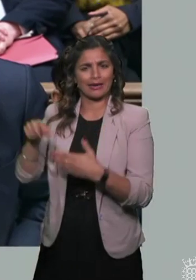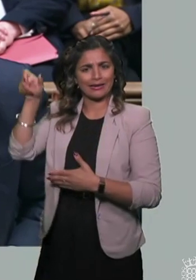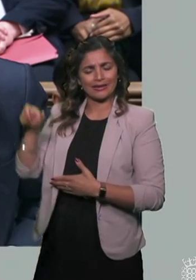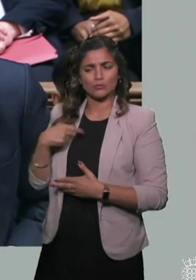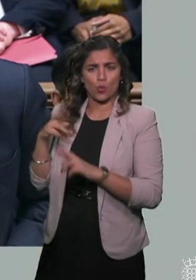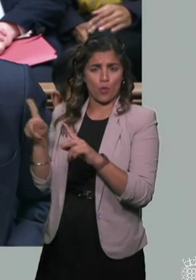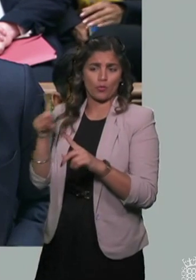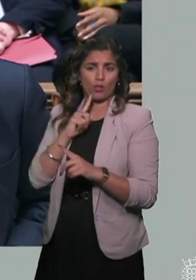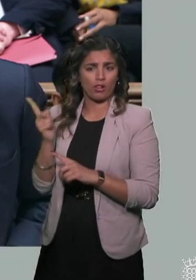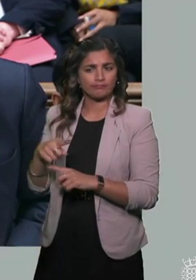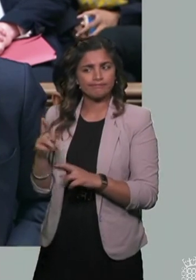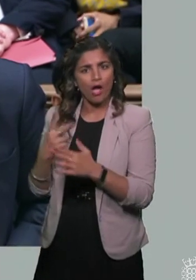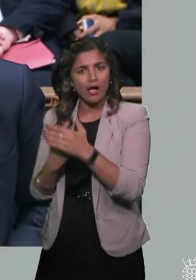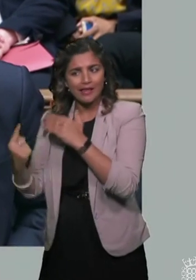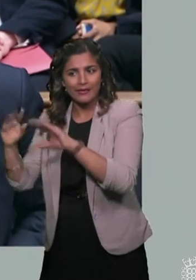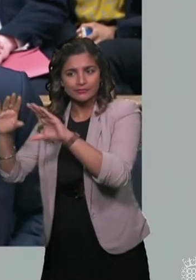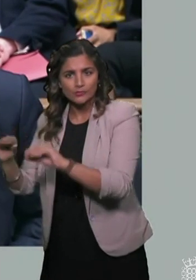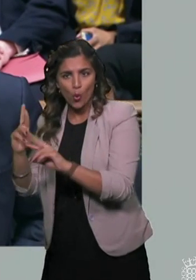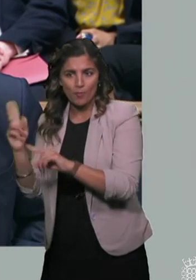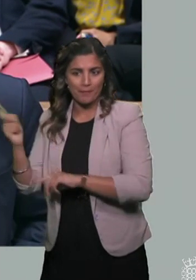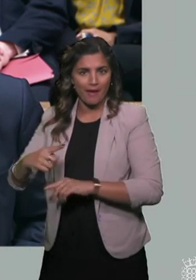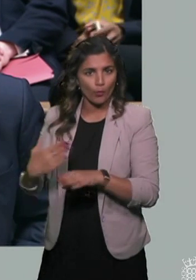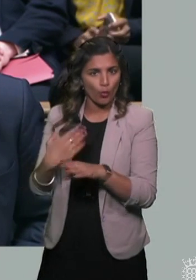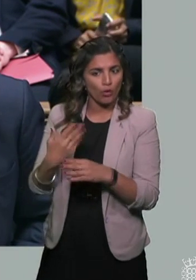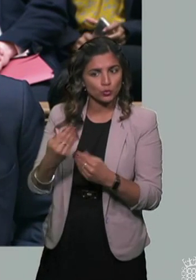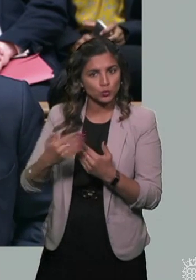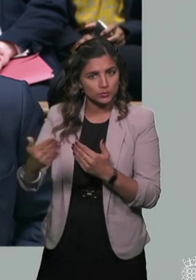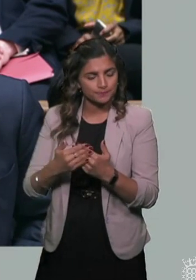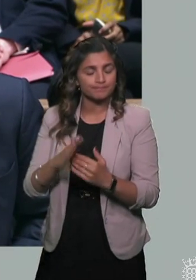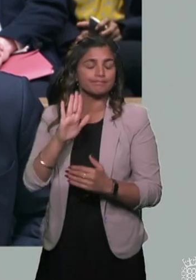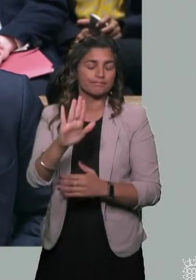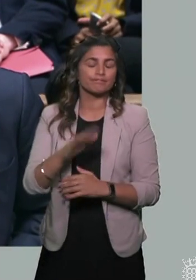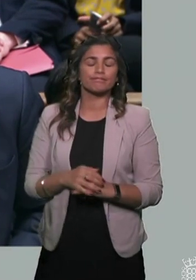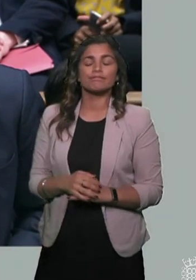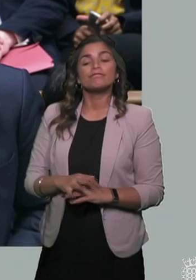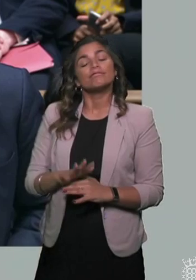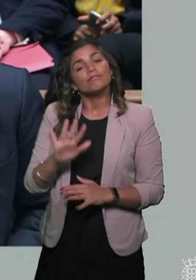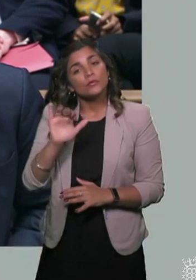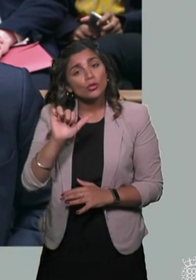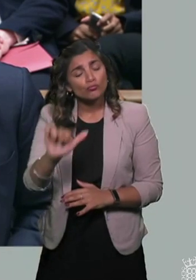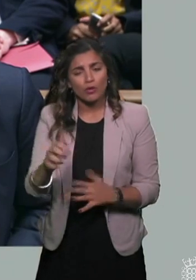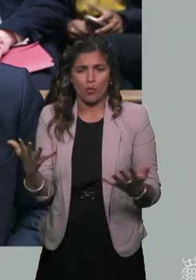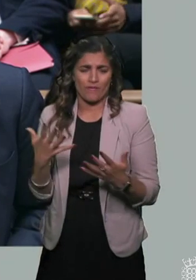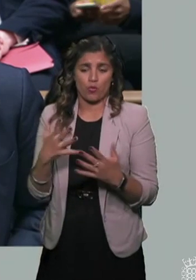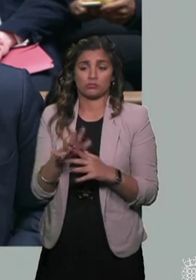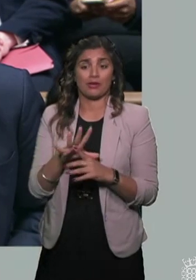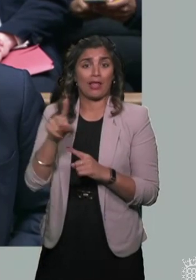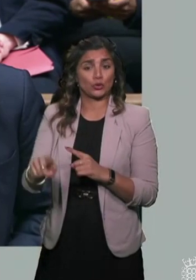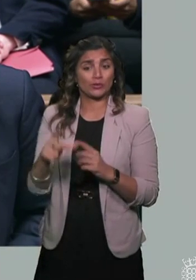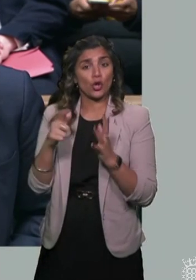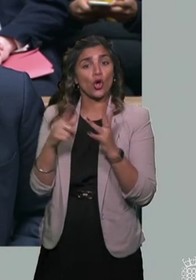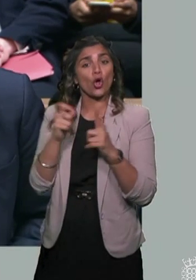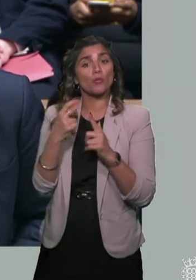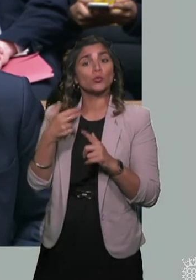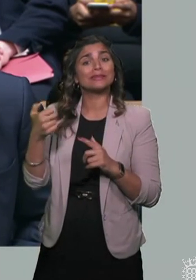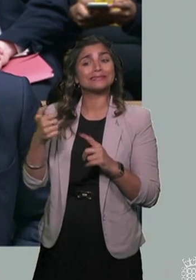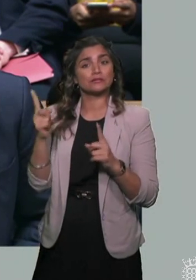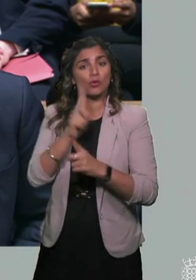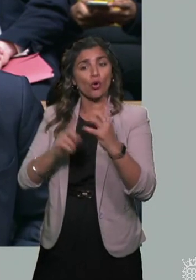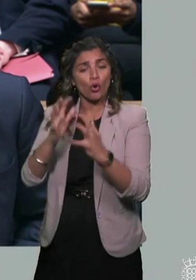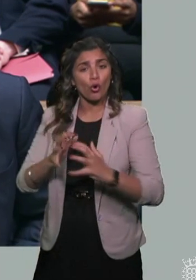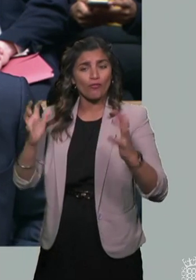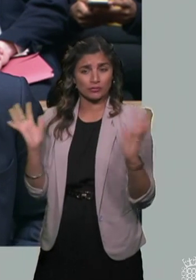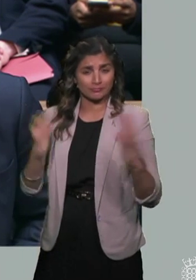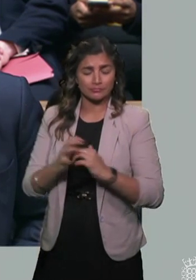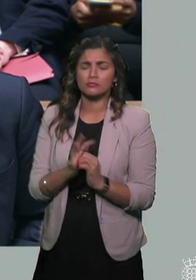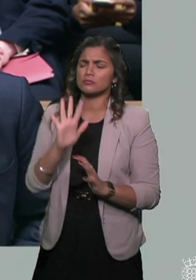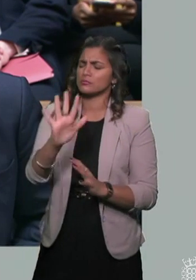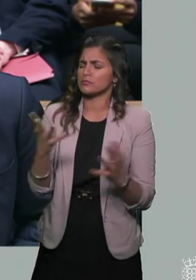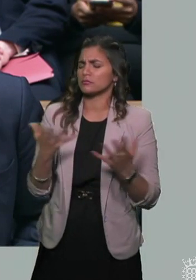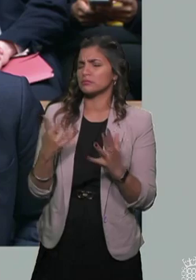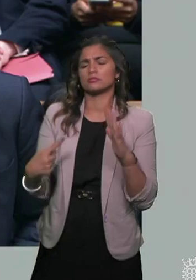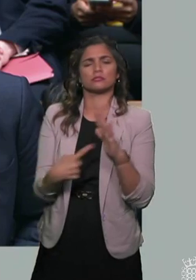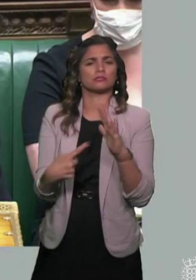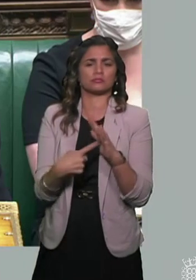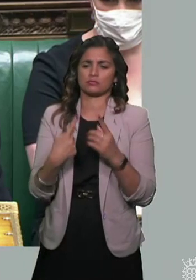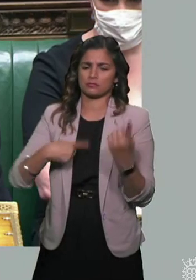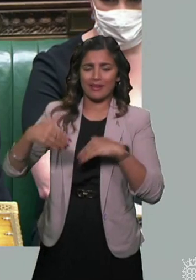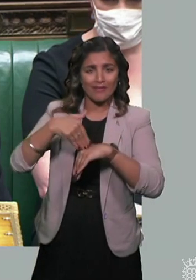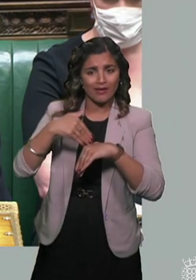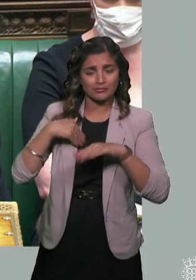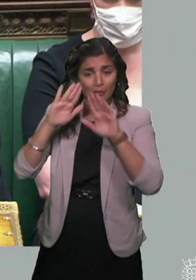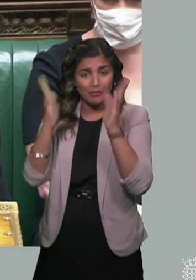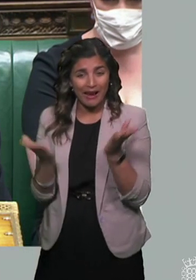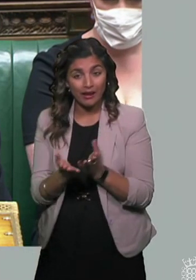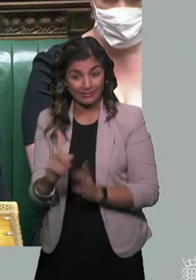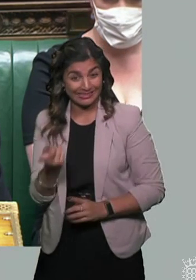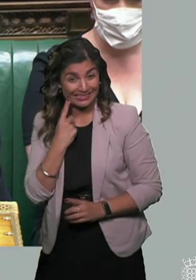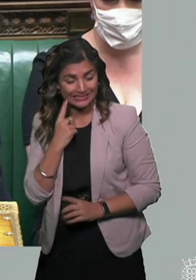I hope he returns soon. It is, of course, correct that COP26 is both unbelievably important for our planet but also very difficult.